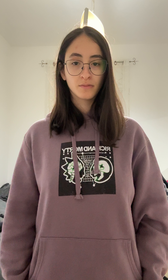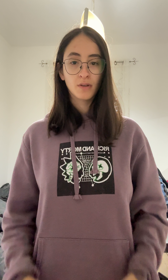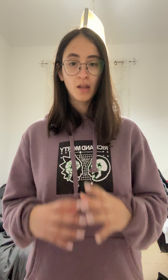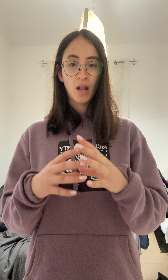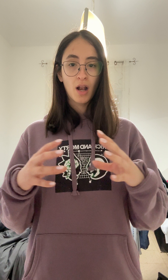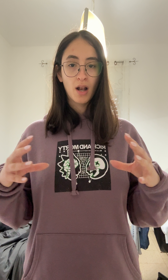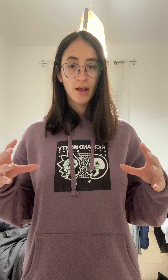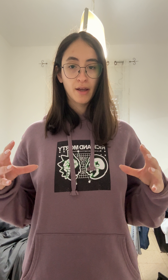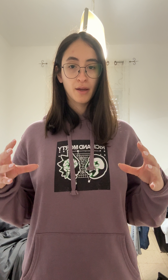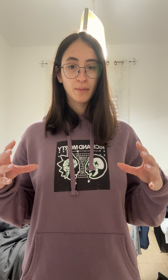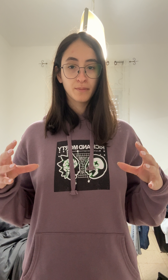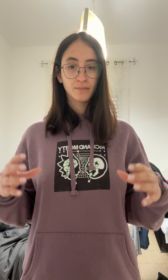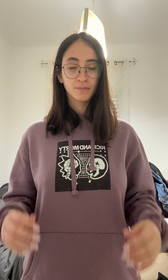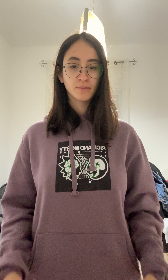לחם